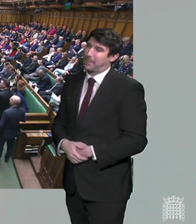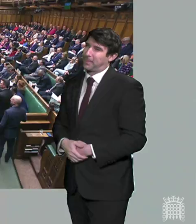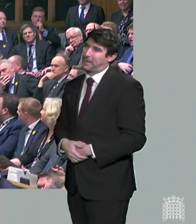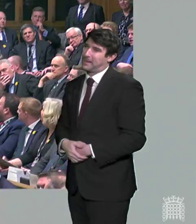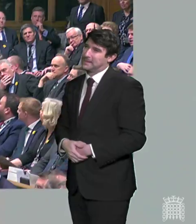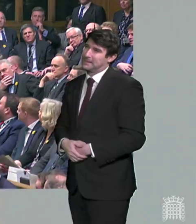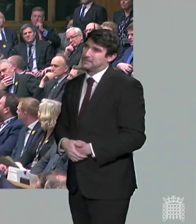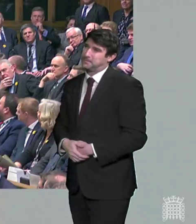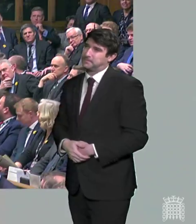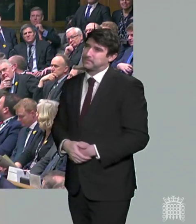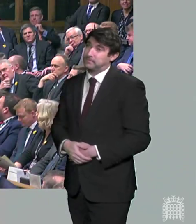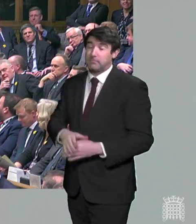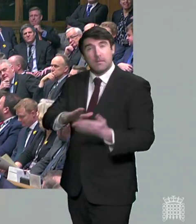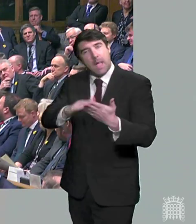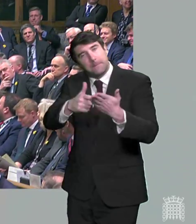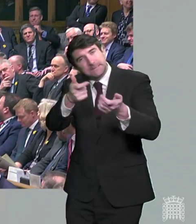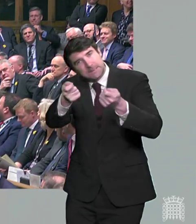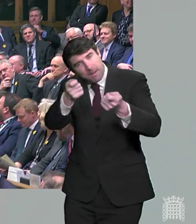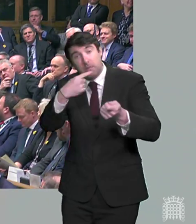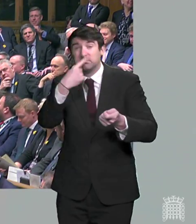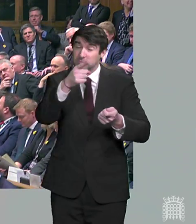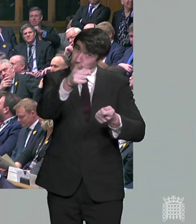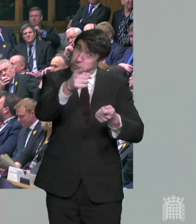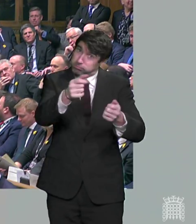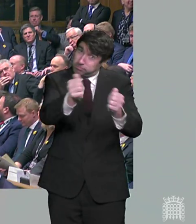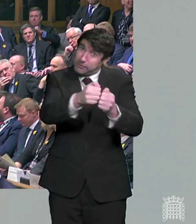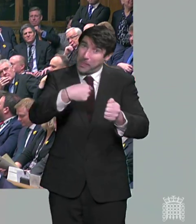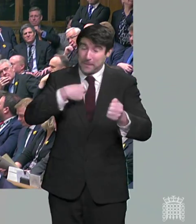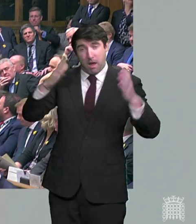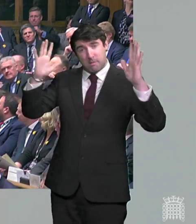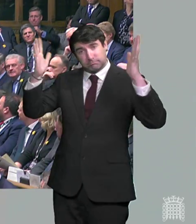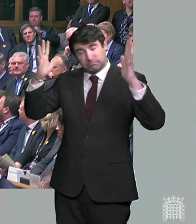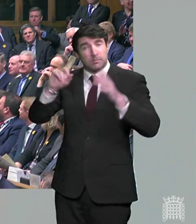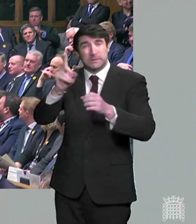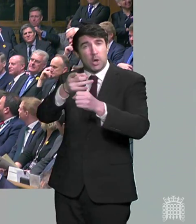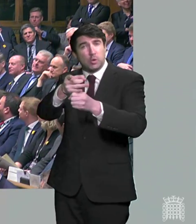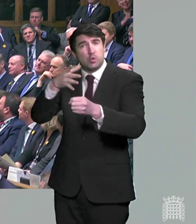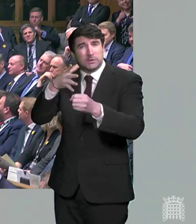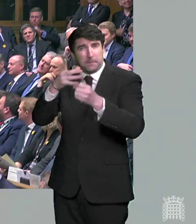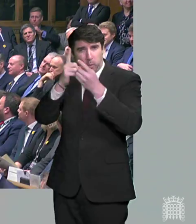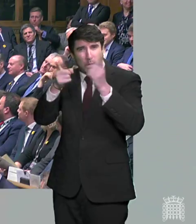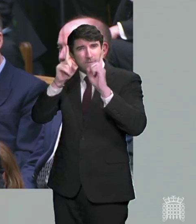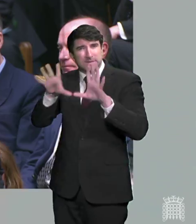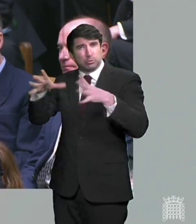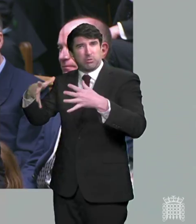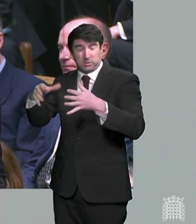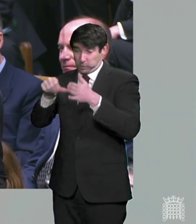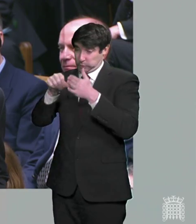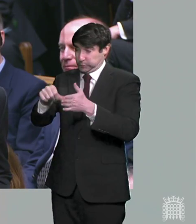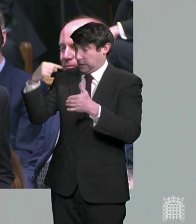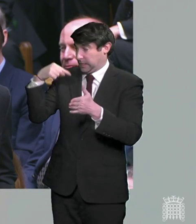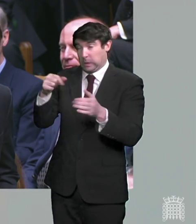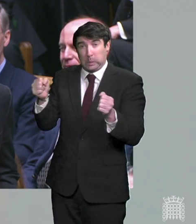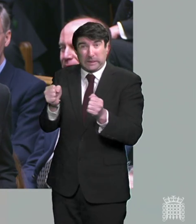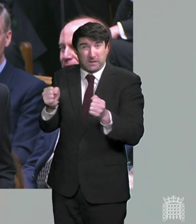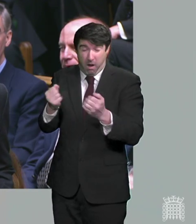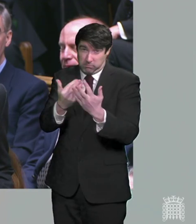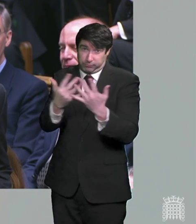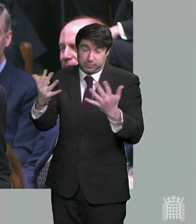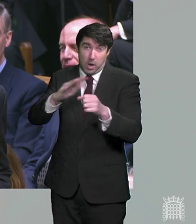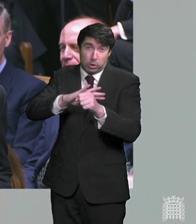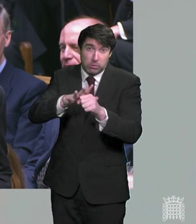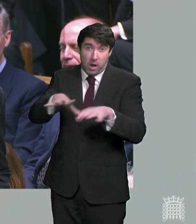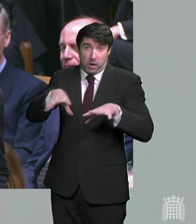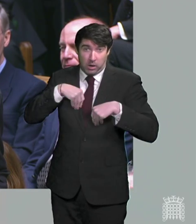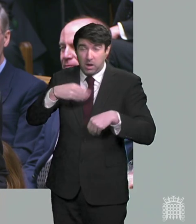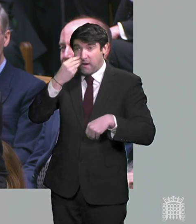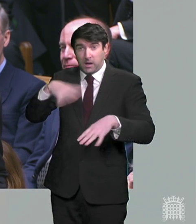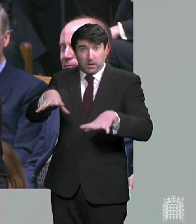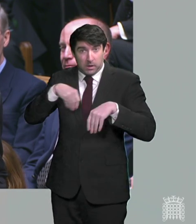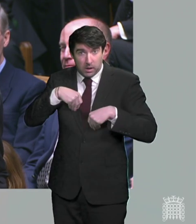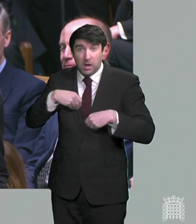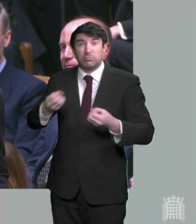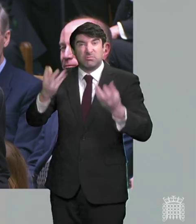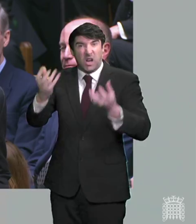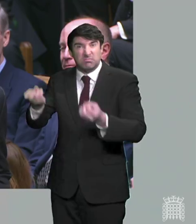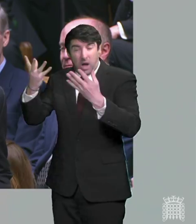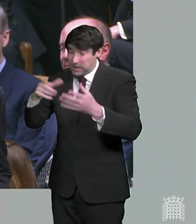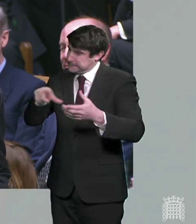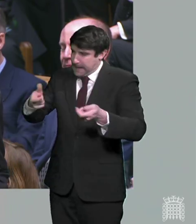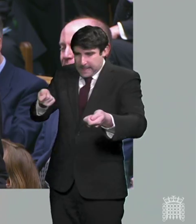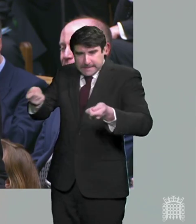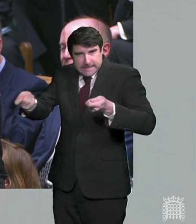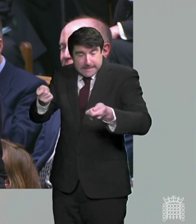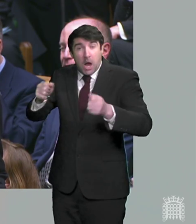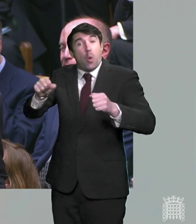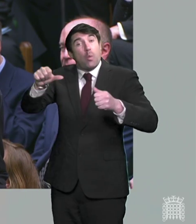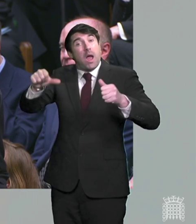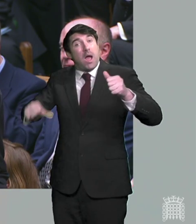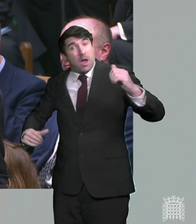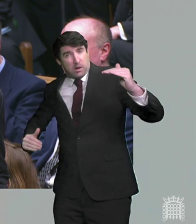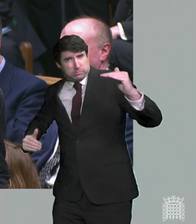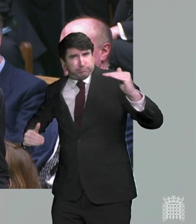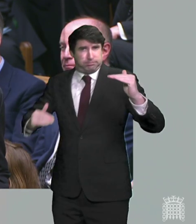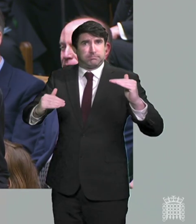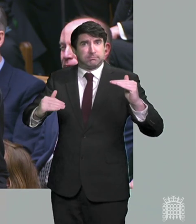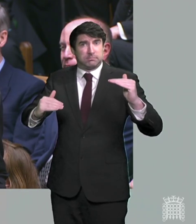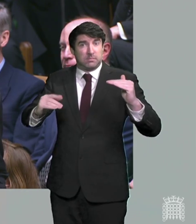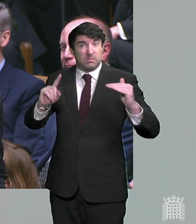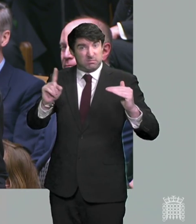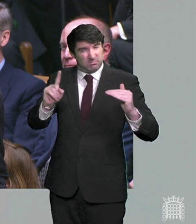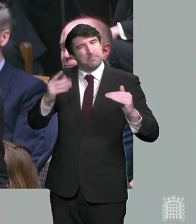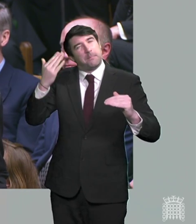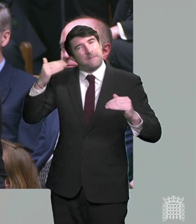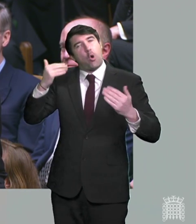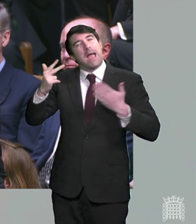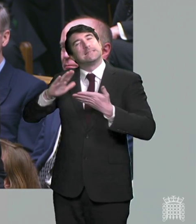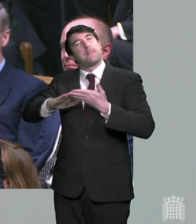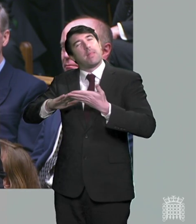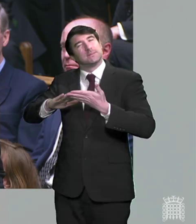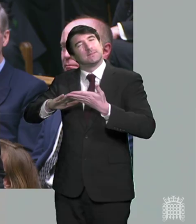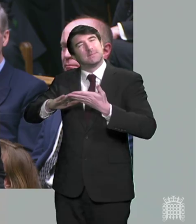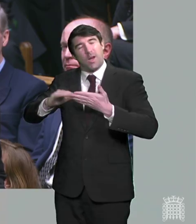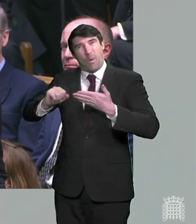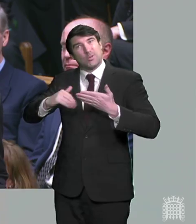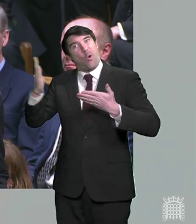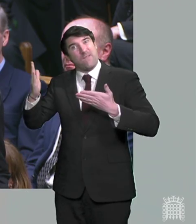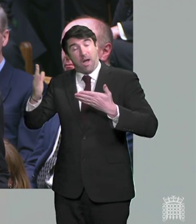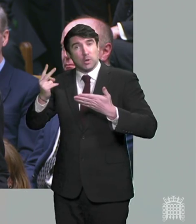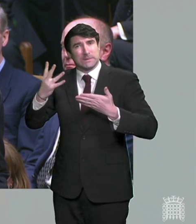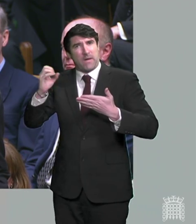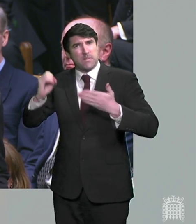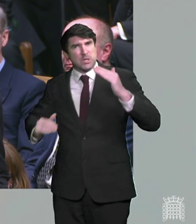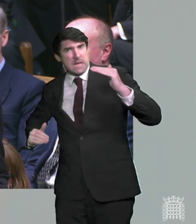Will the Prime Minister join me in congratulating the staff at Nottingham University Hospitals NHS Trust, who, faced with a challenging winter with 300 covid and flu patients, as well as thousands of appointments affected by industrial action, have succeeded in reducing the backlog of those waiting more than 18 months for surgery by a quarter in just a month?